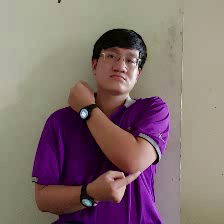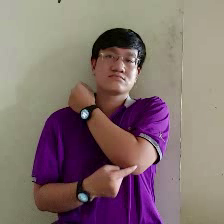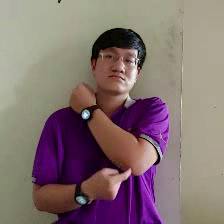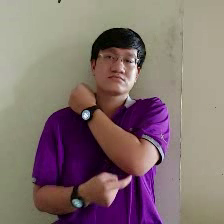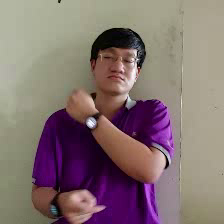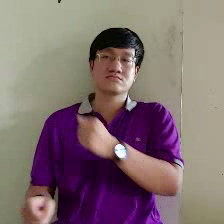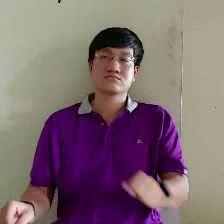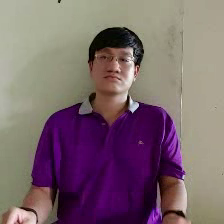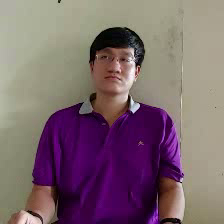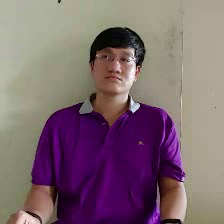Cám dỗ